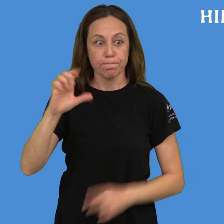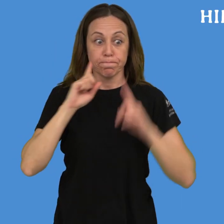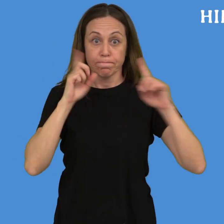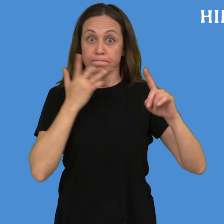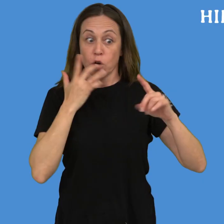caso